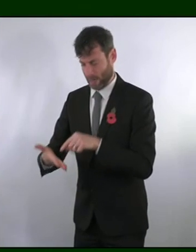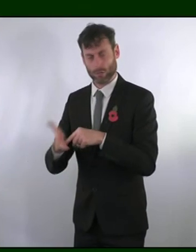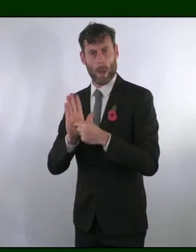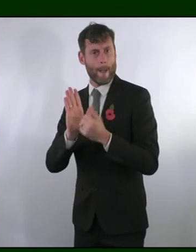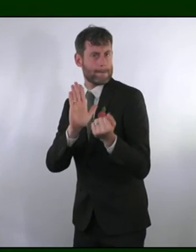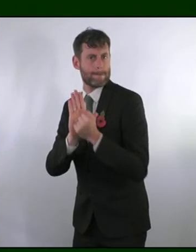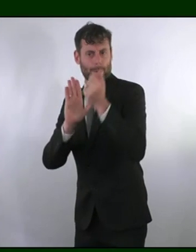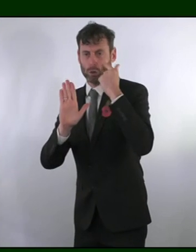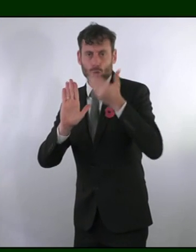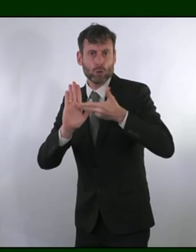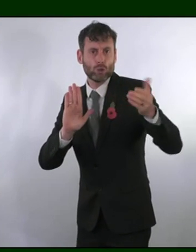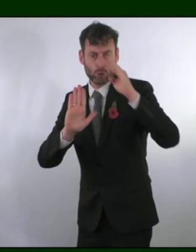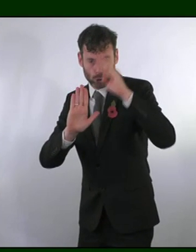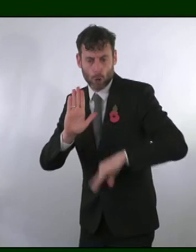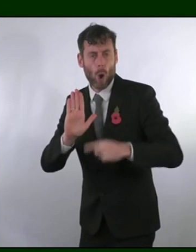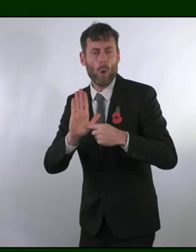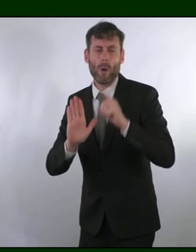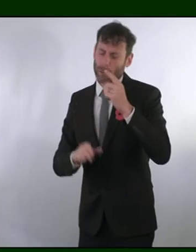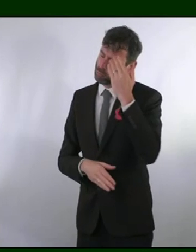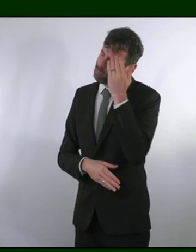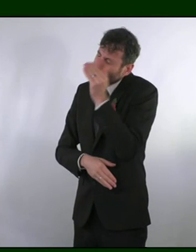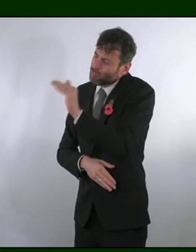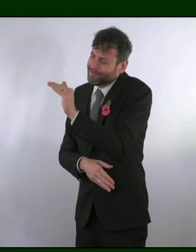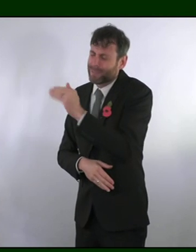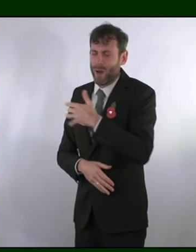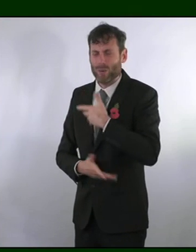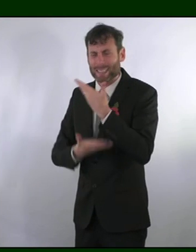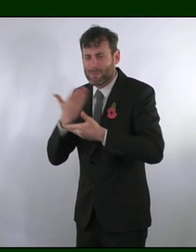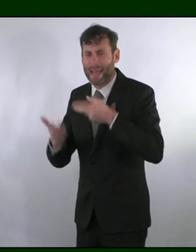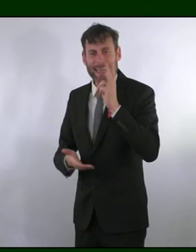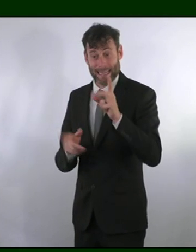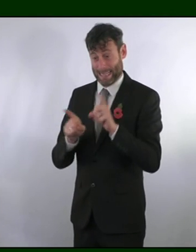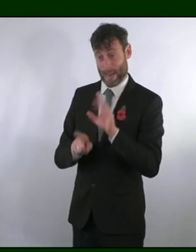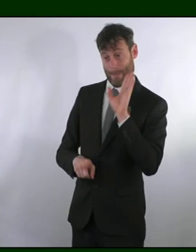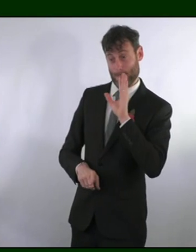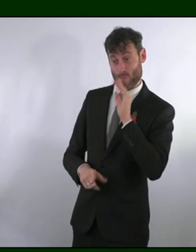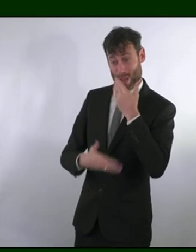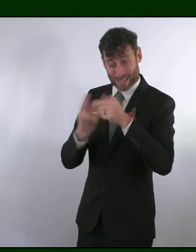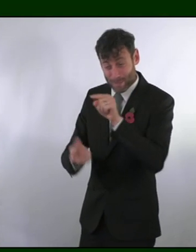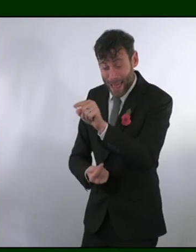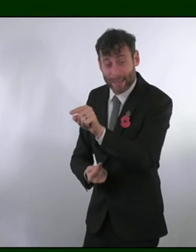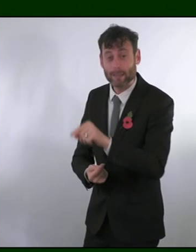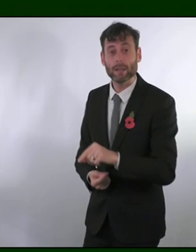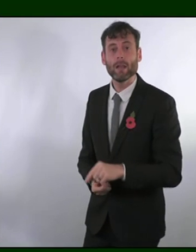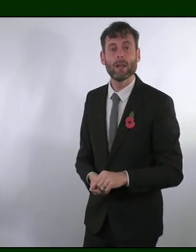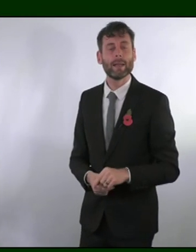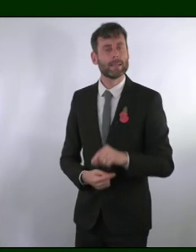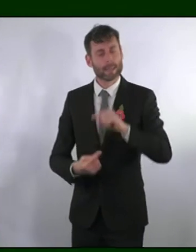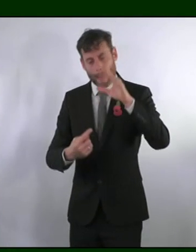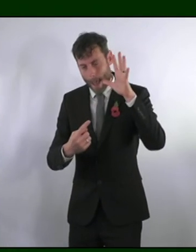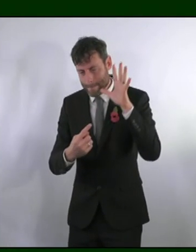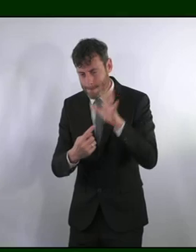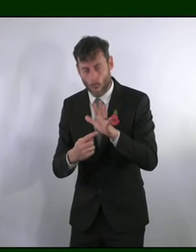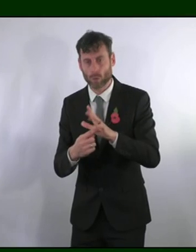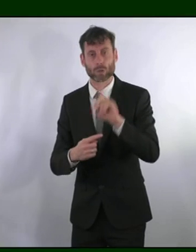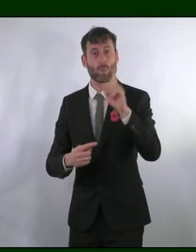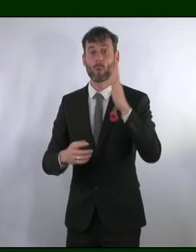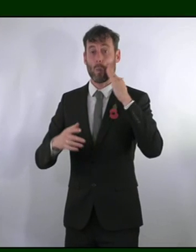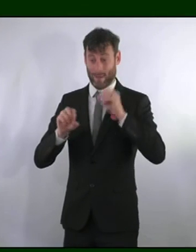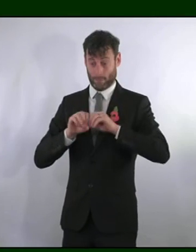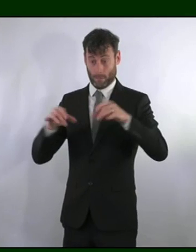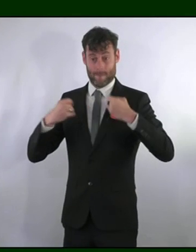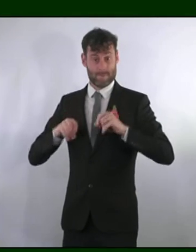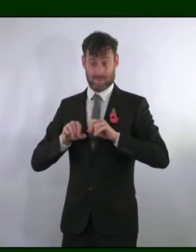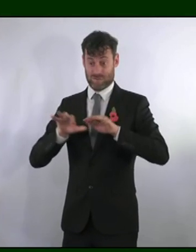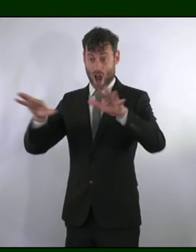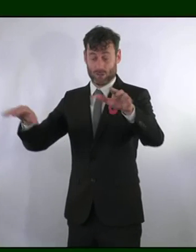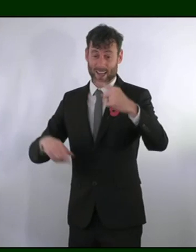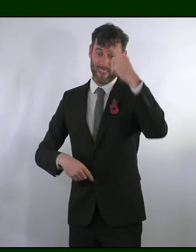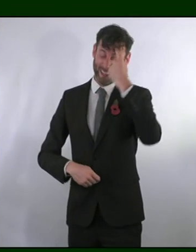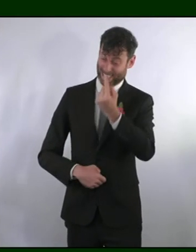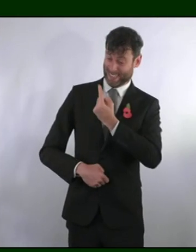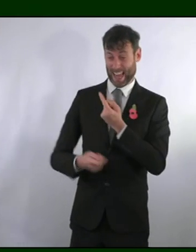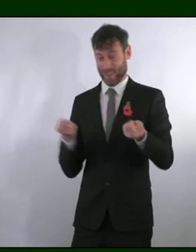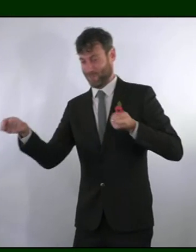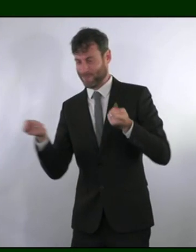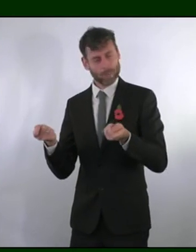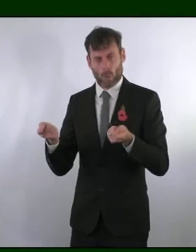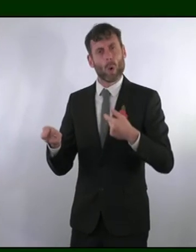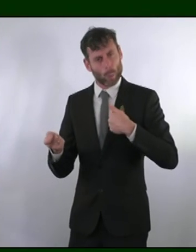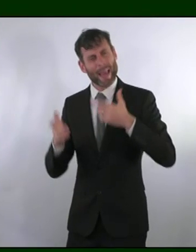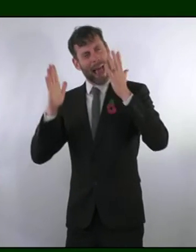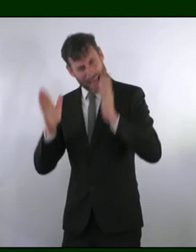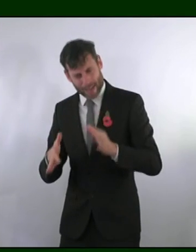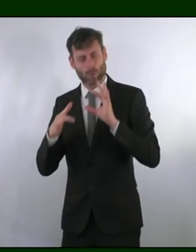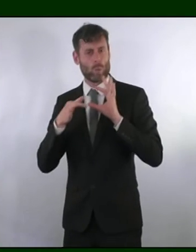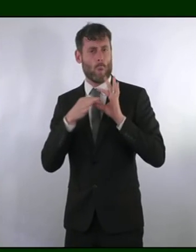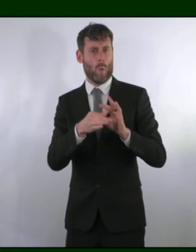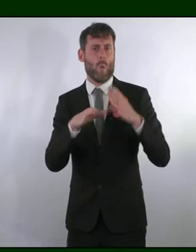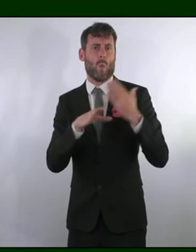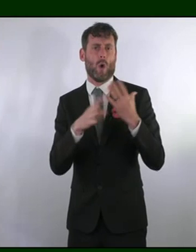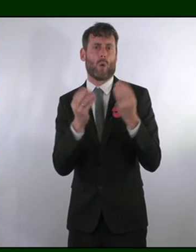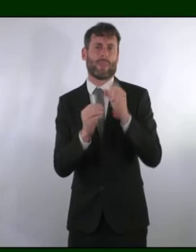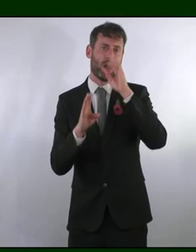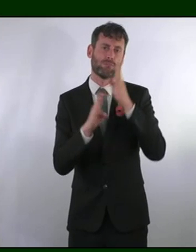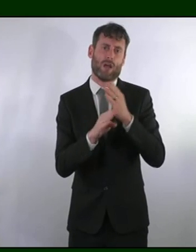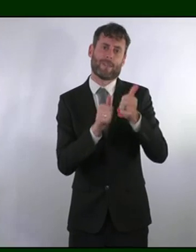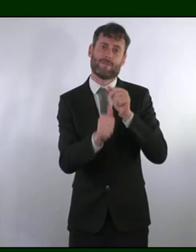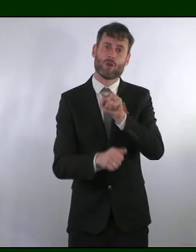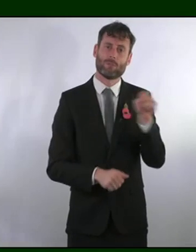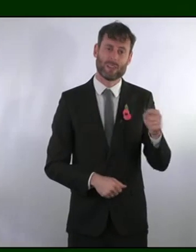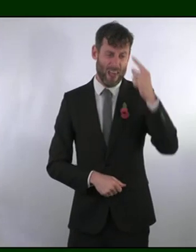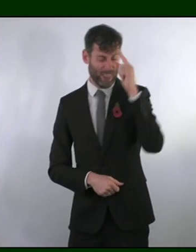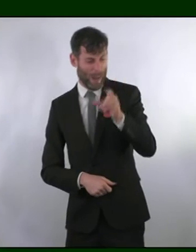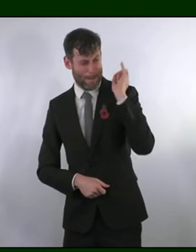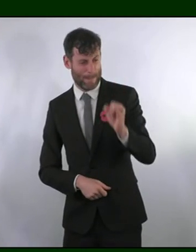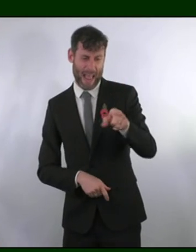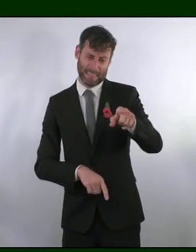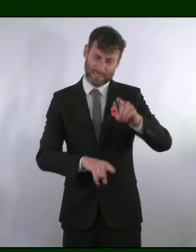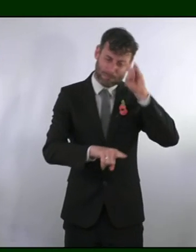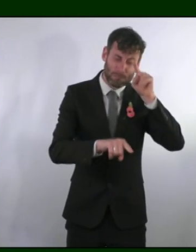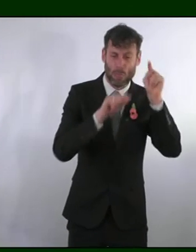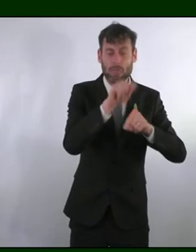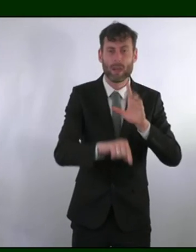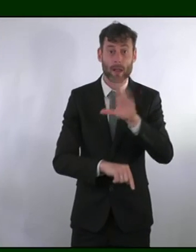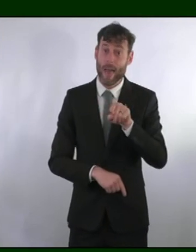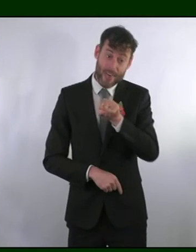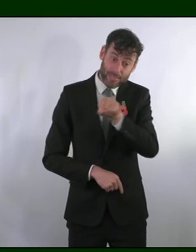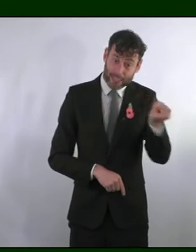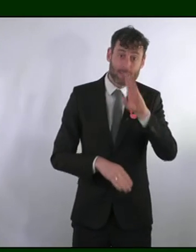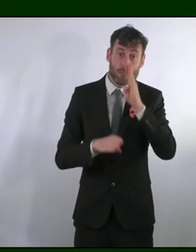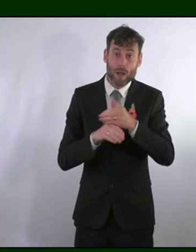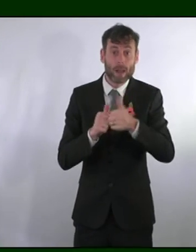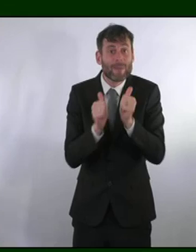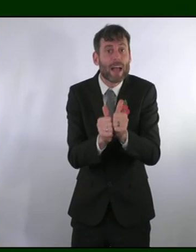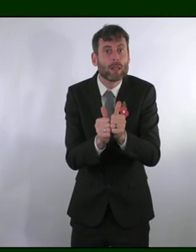I would just respectfully remind the hon. Lady, as I reminded the Leader of the Opposition earlier, that it is absolutely necessary in a massive global pandemic to work with those in the private sector, not to scorn them or despise them, and to understand that it is they who make the PPE and the tests.